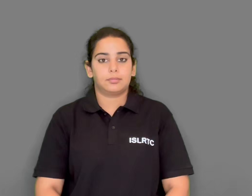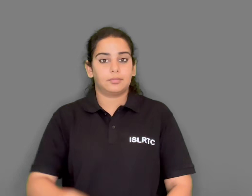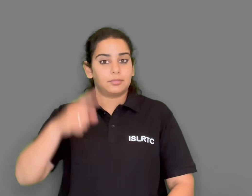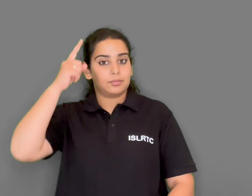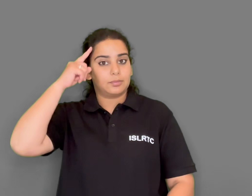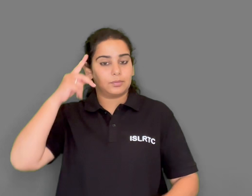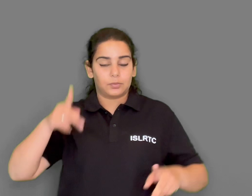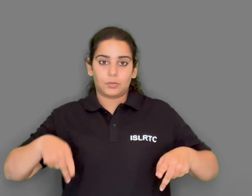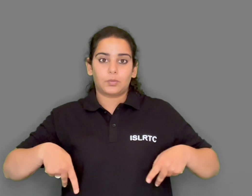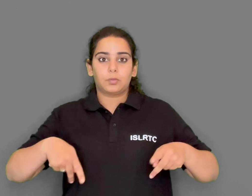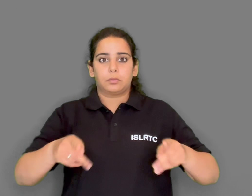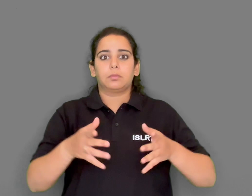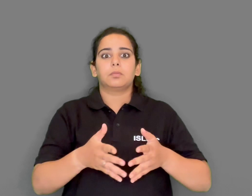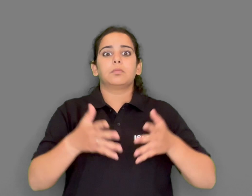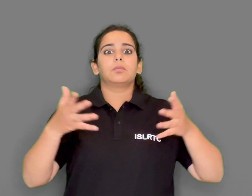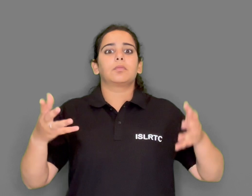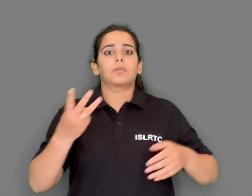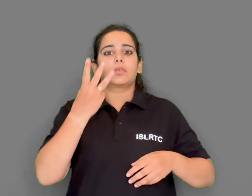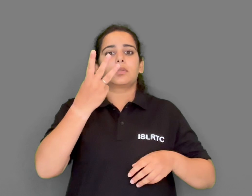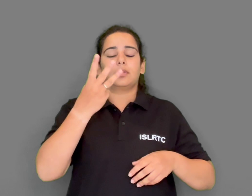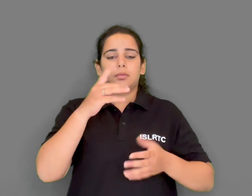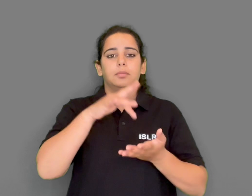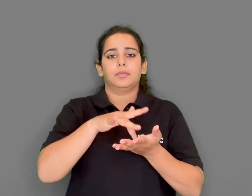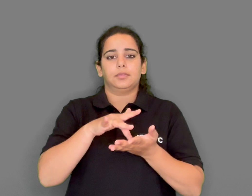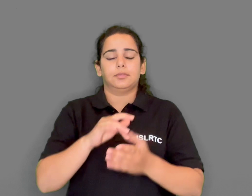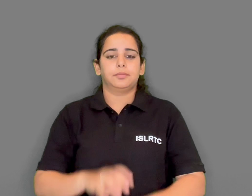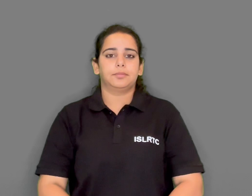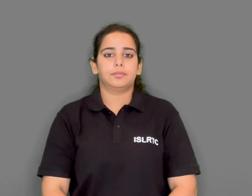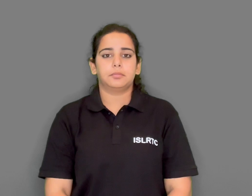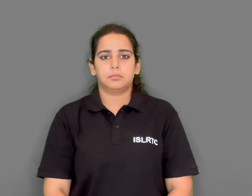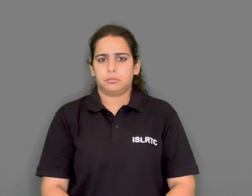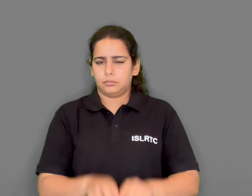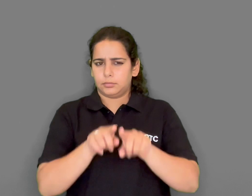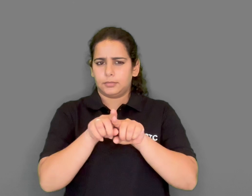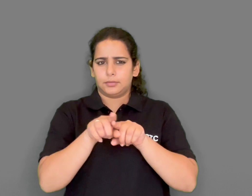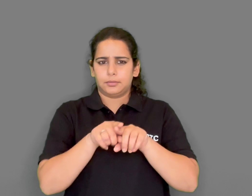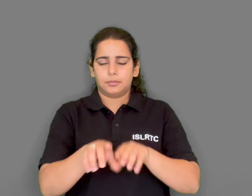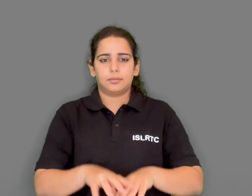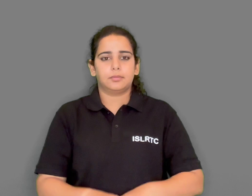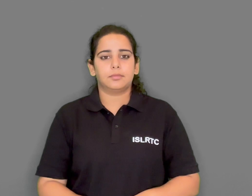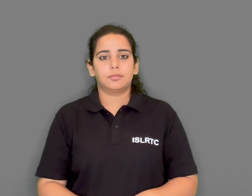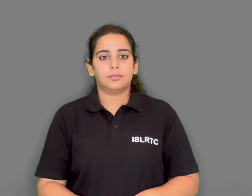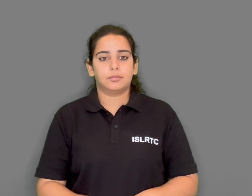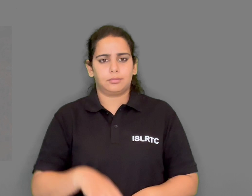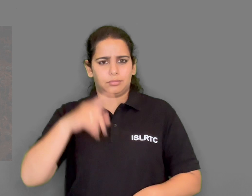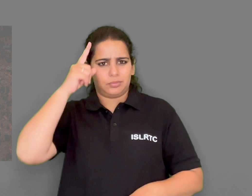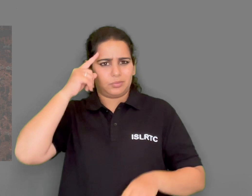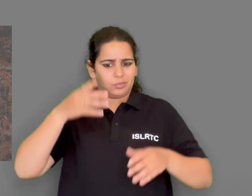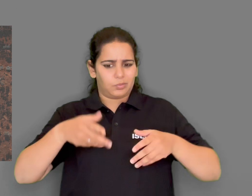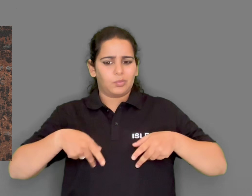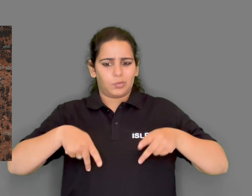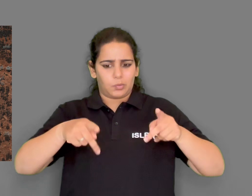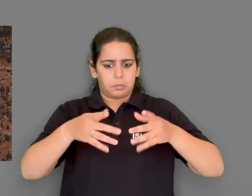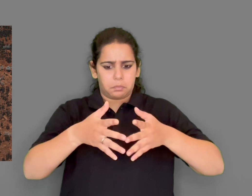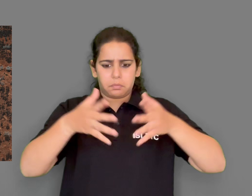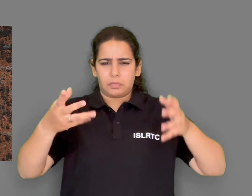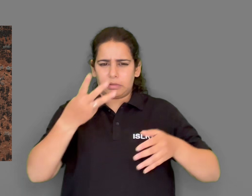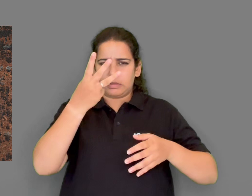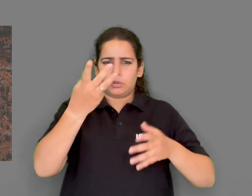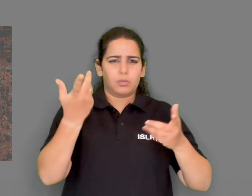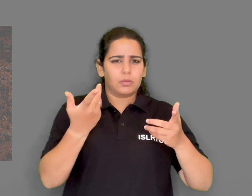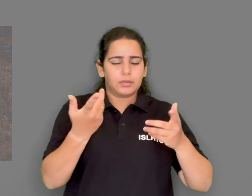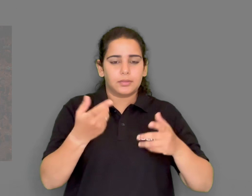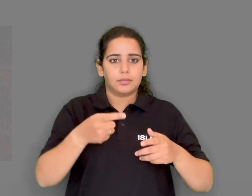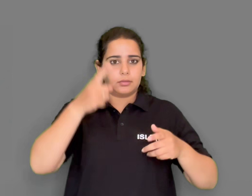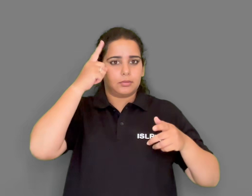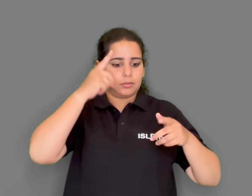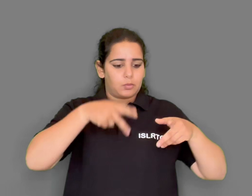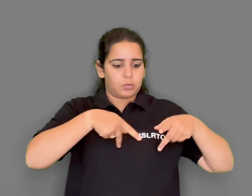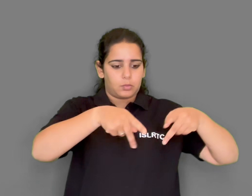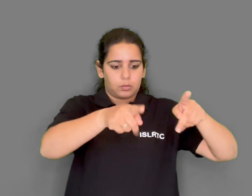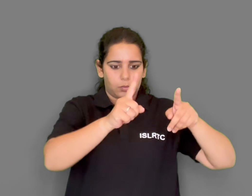Lane A narrow road, especially in a rural area